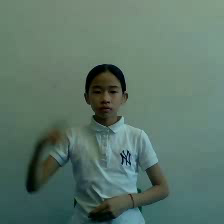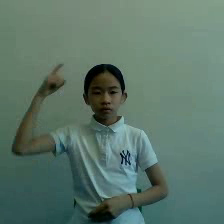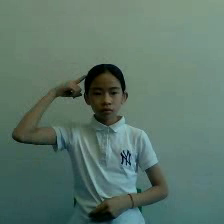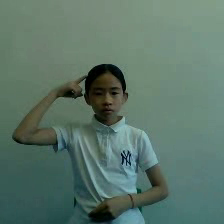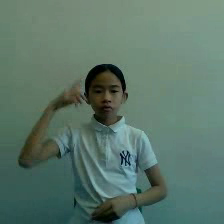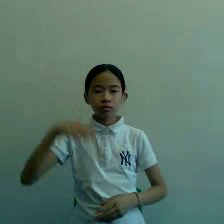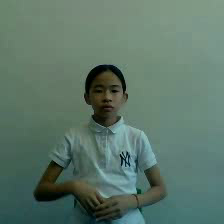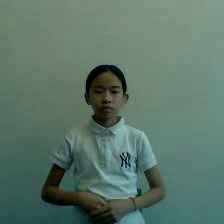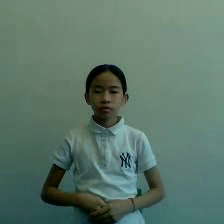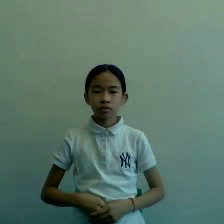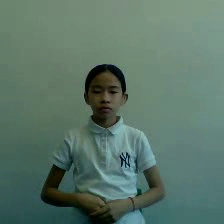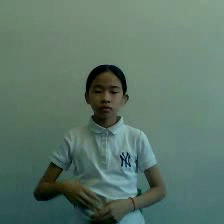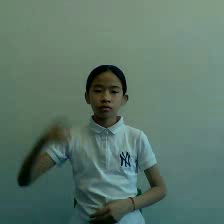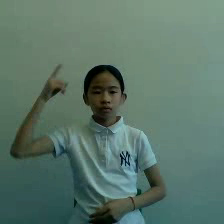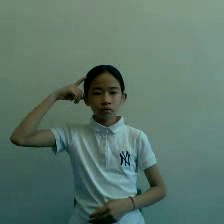Đầu